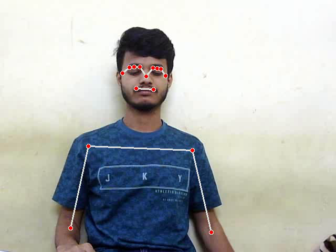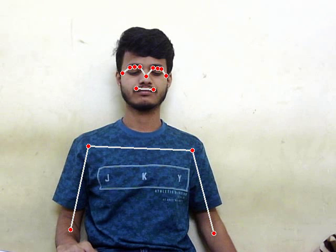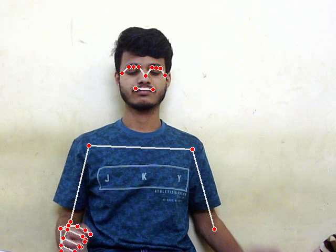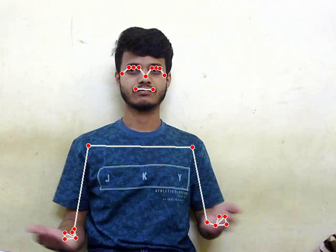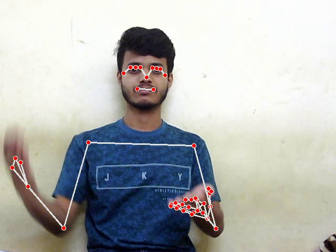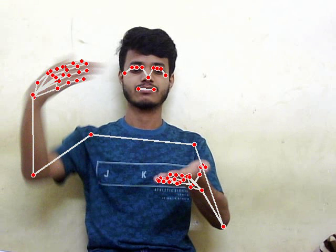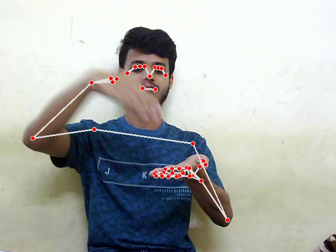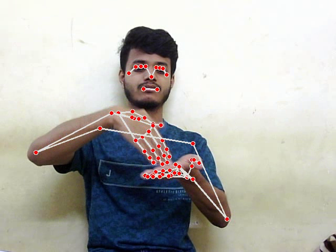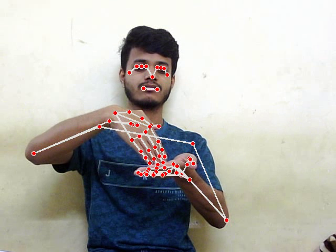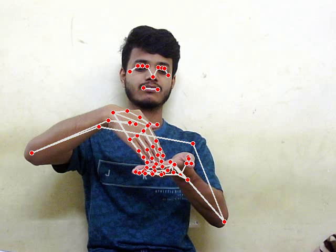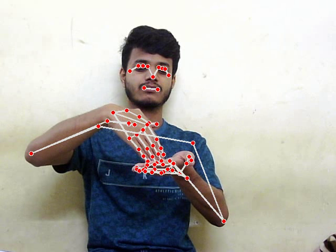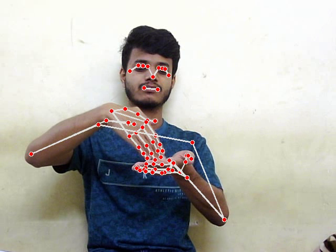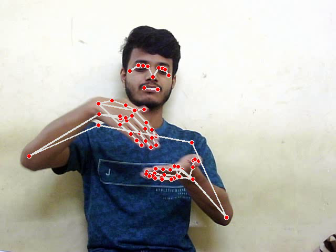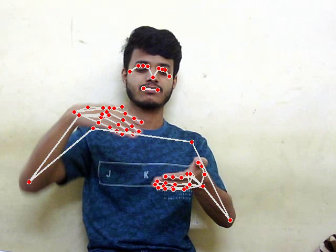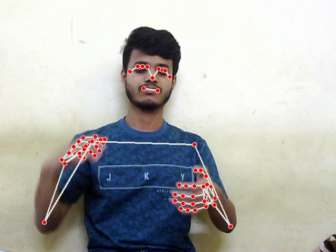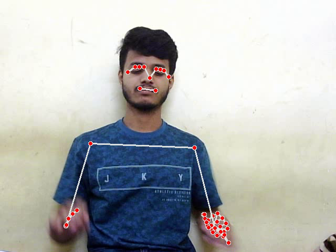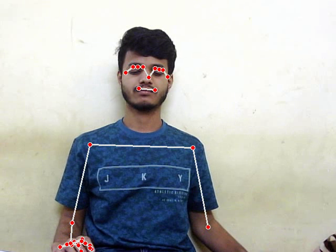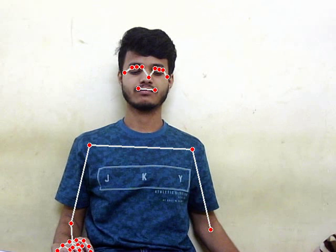again